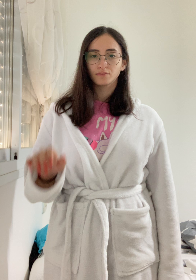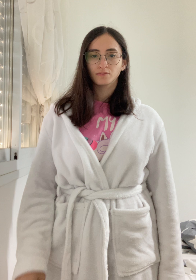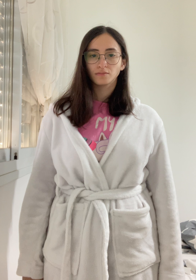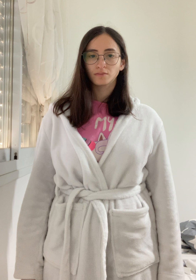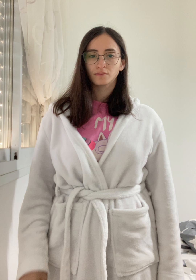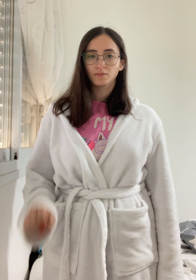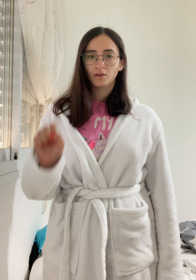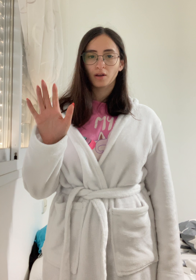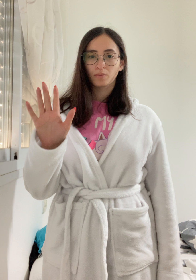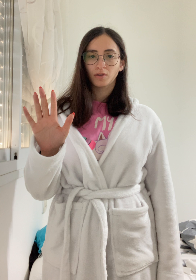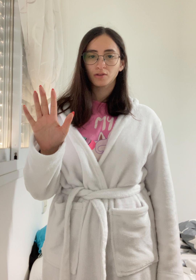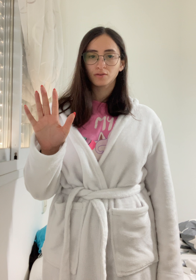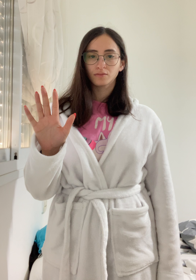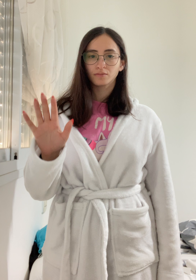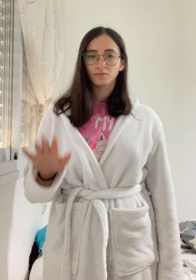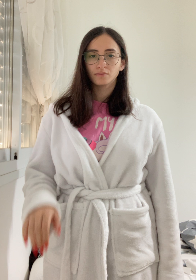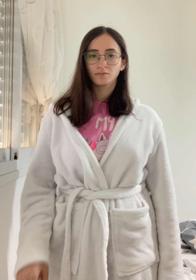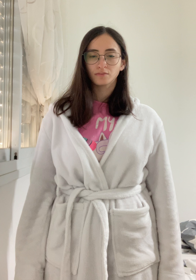חמש